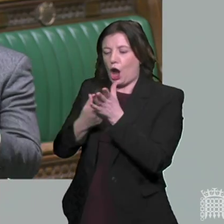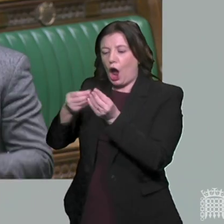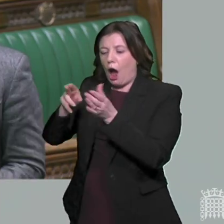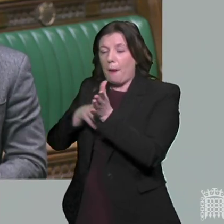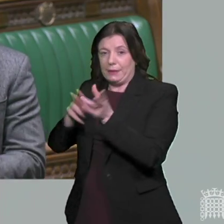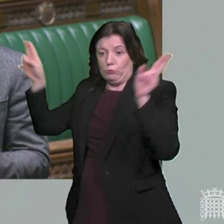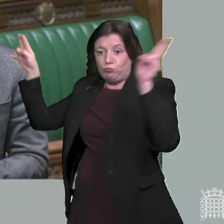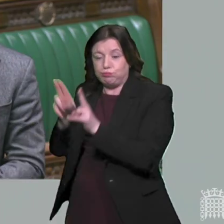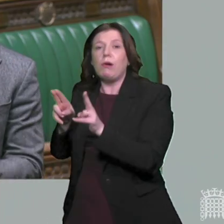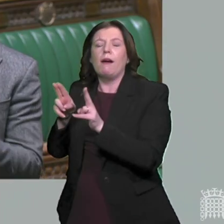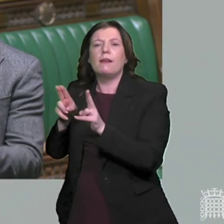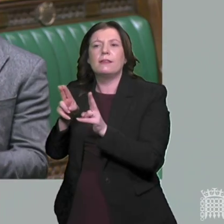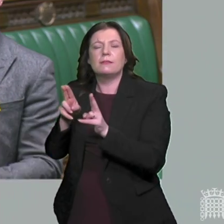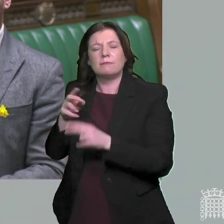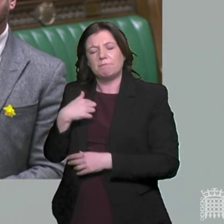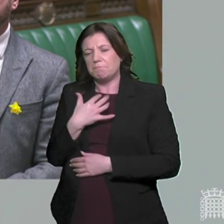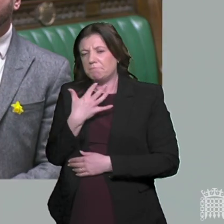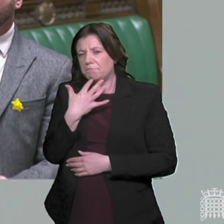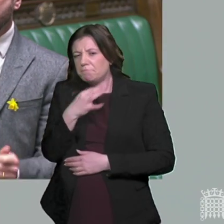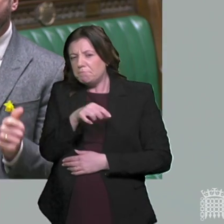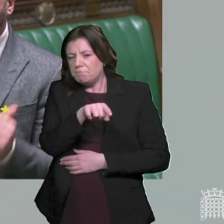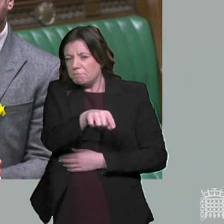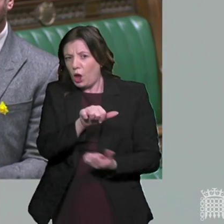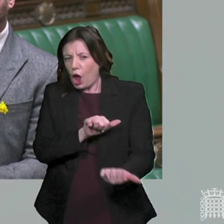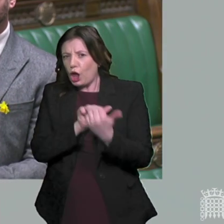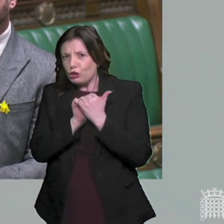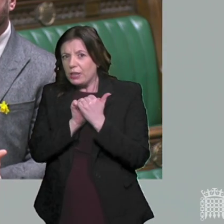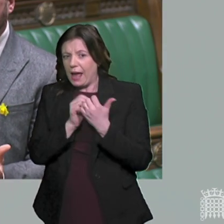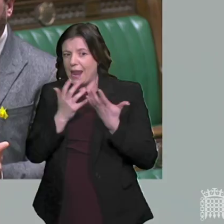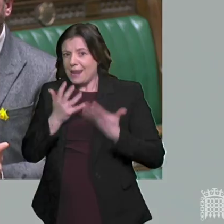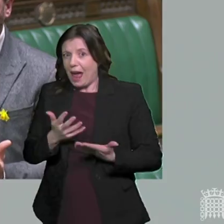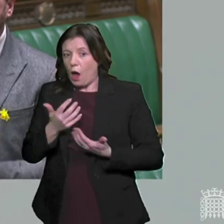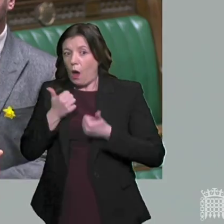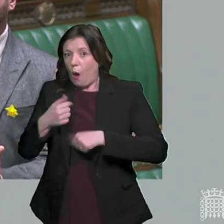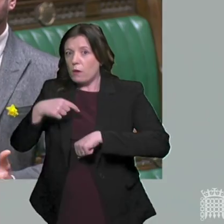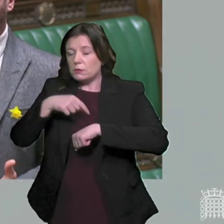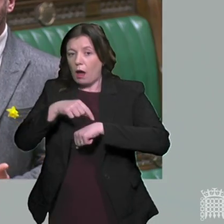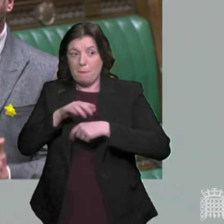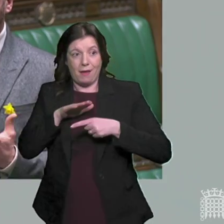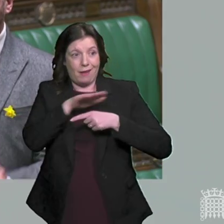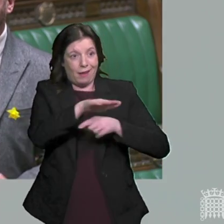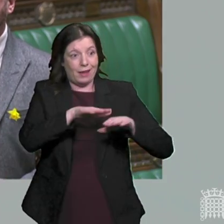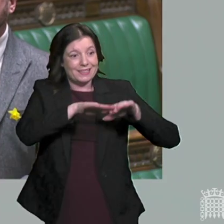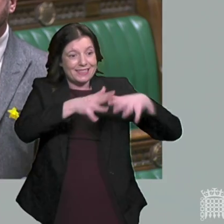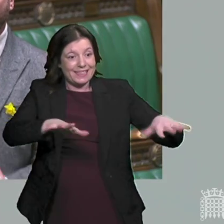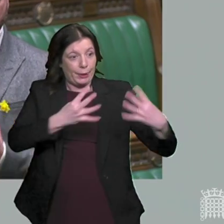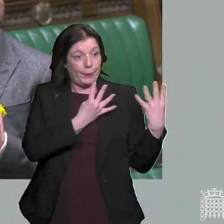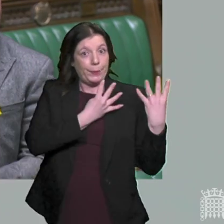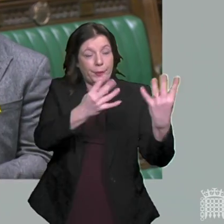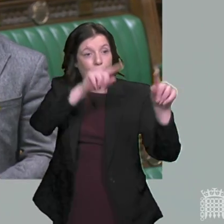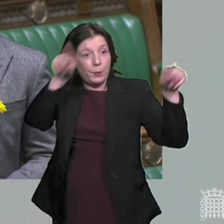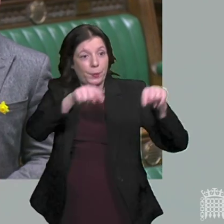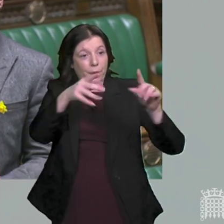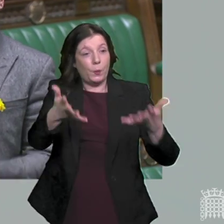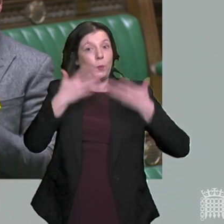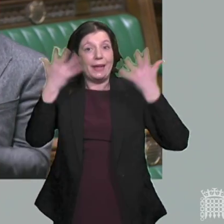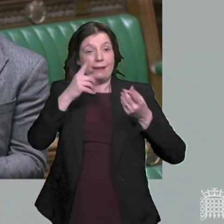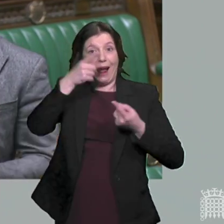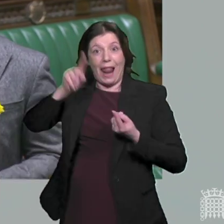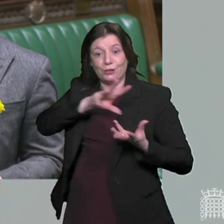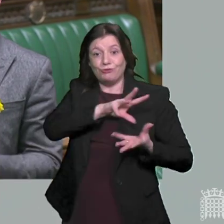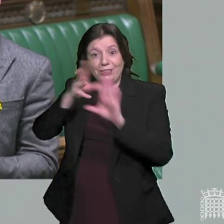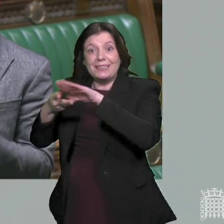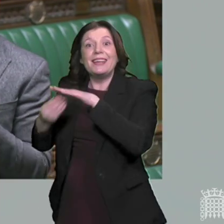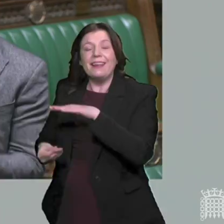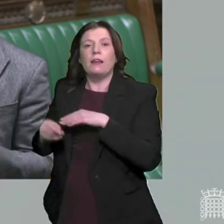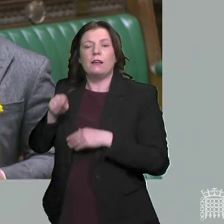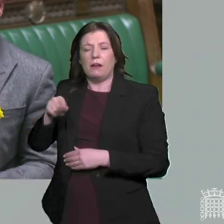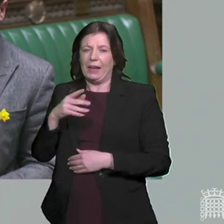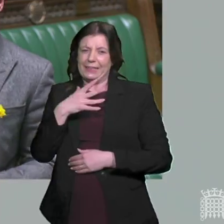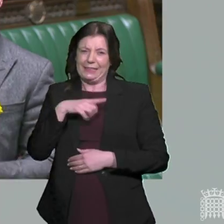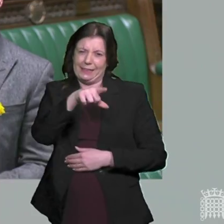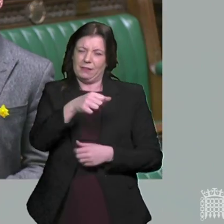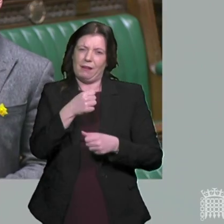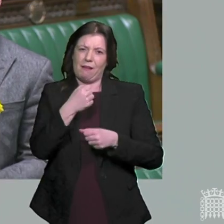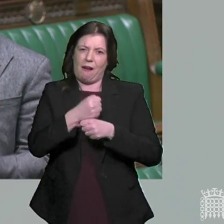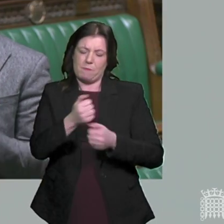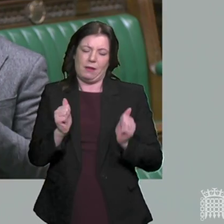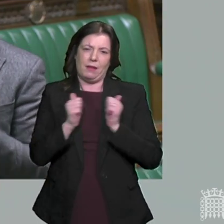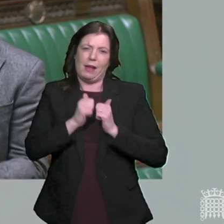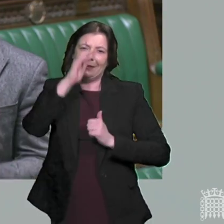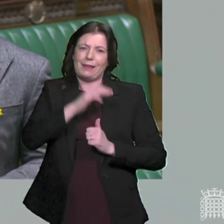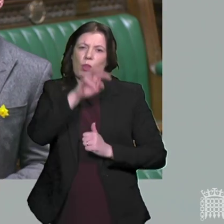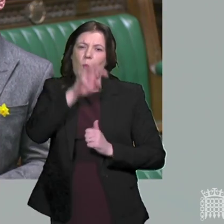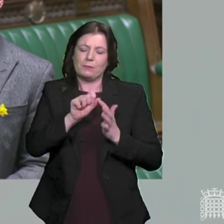On that theme, would the Minister agree that we have a brilliant opportunity with the deployment of floating offshore wind in the Celtic sea, but we need the Government to go ahead and give us the Celtic freeport for south Wales?